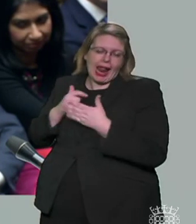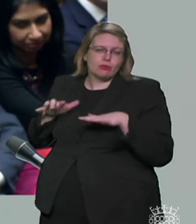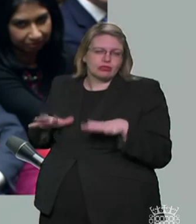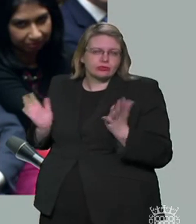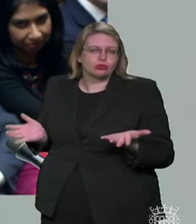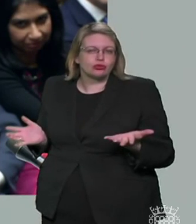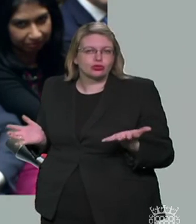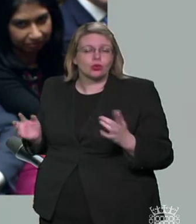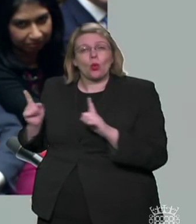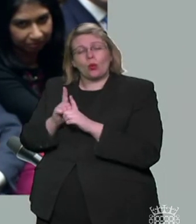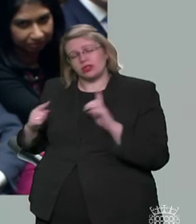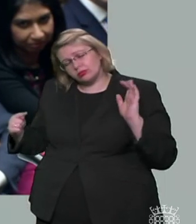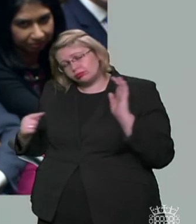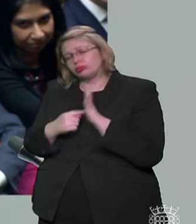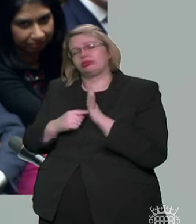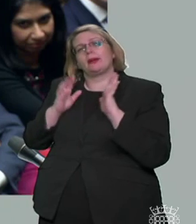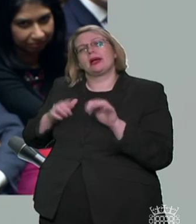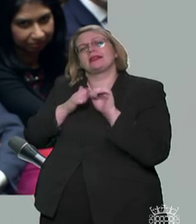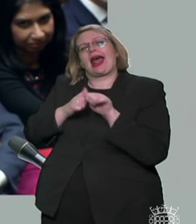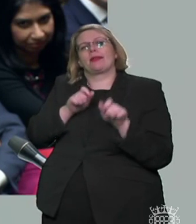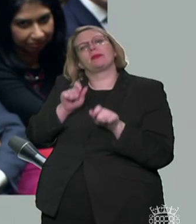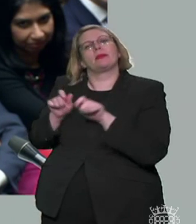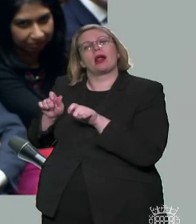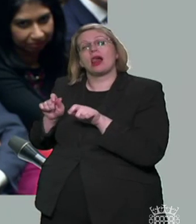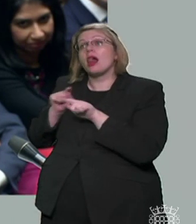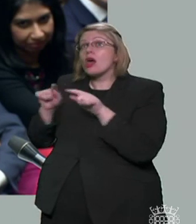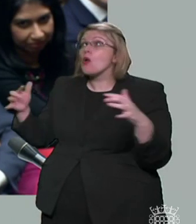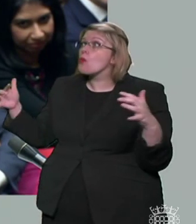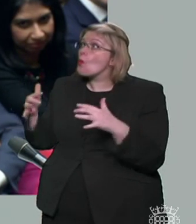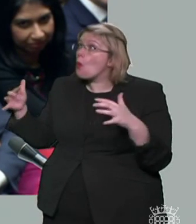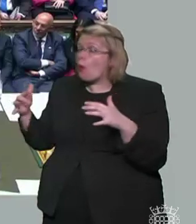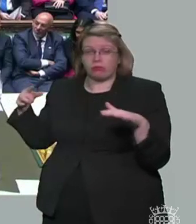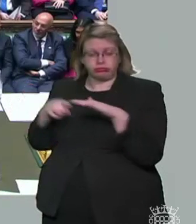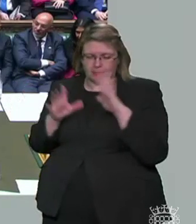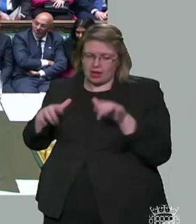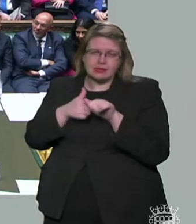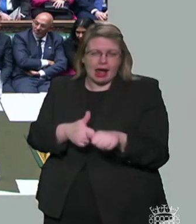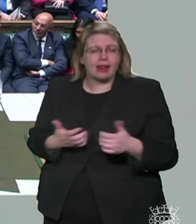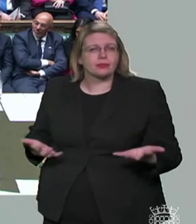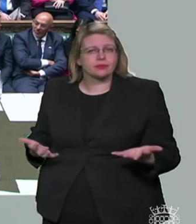We also understand the imperative of helping people fleeing a war zone in terror.